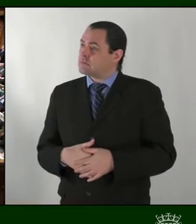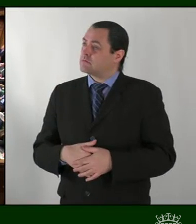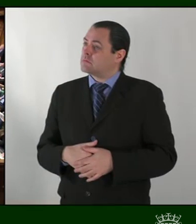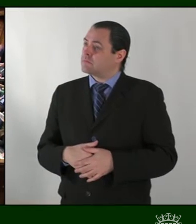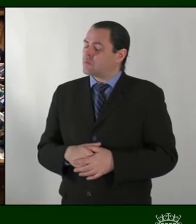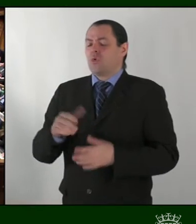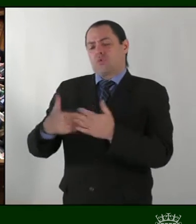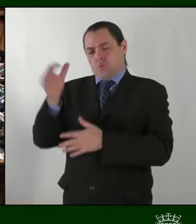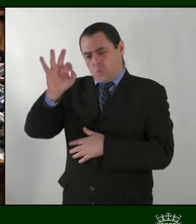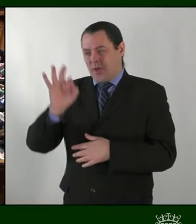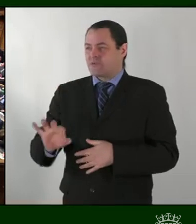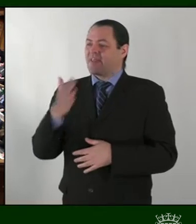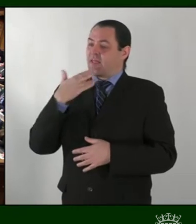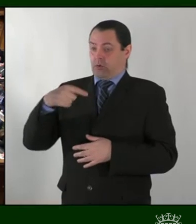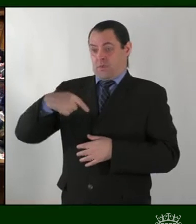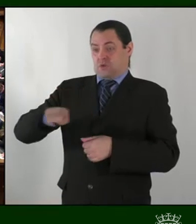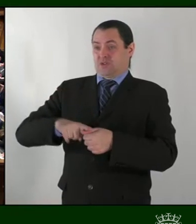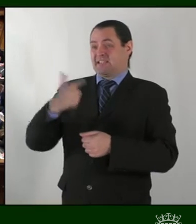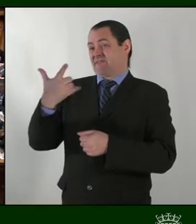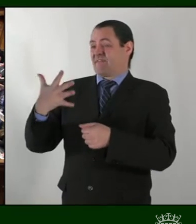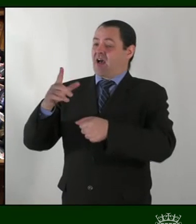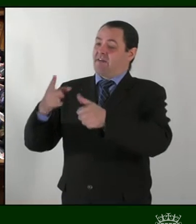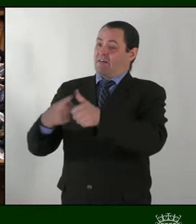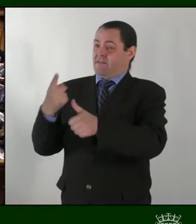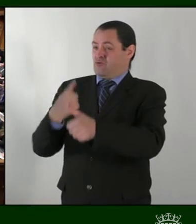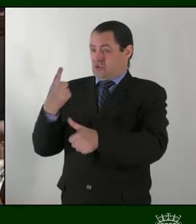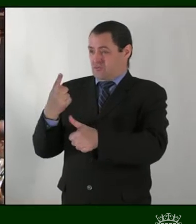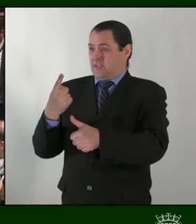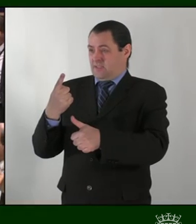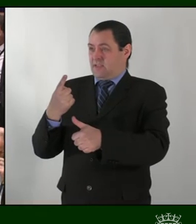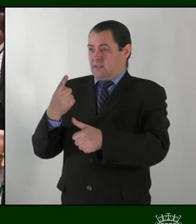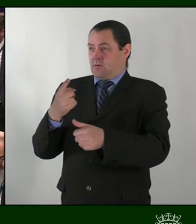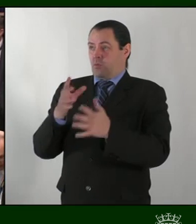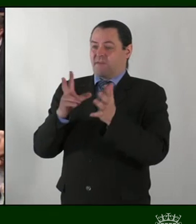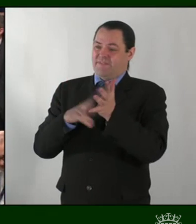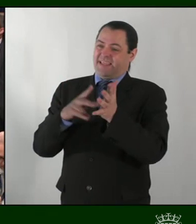This year, we mark the 75th anniversaries of VE-day and VJ-day.